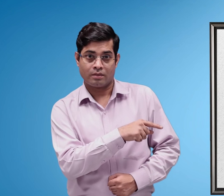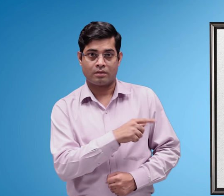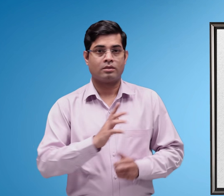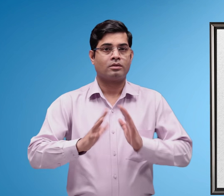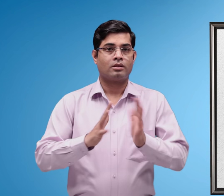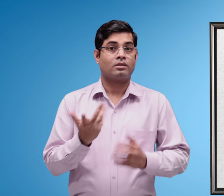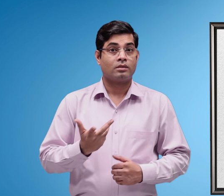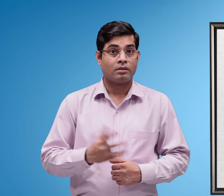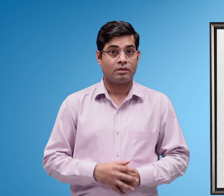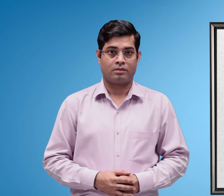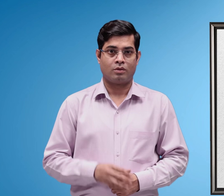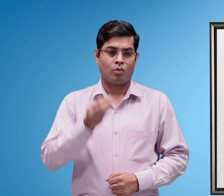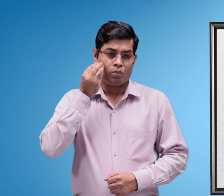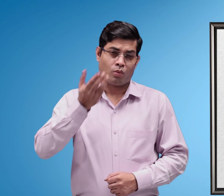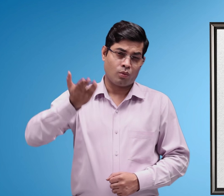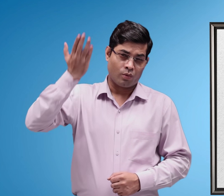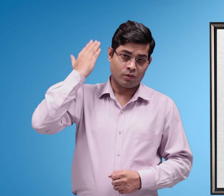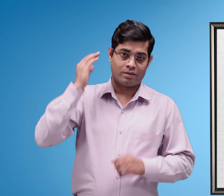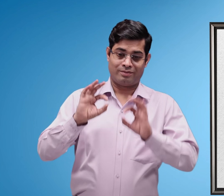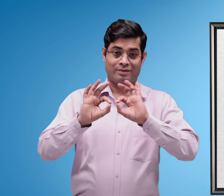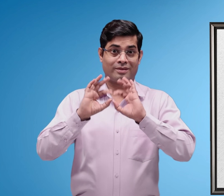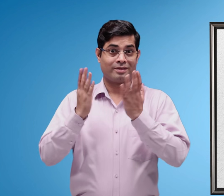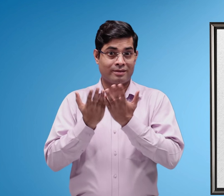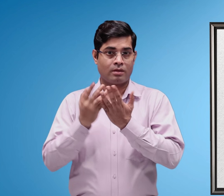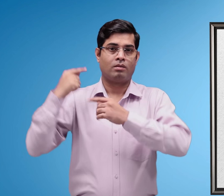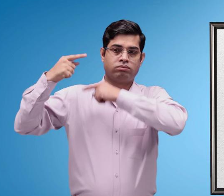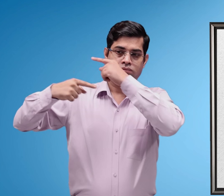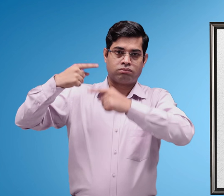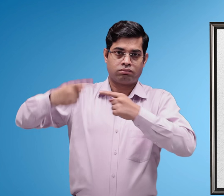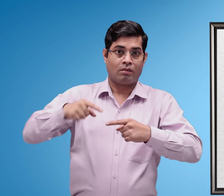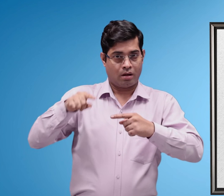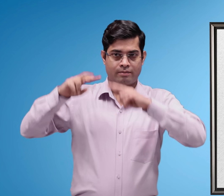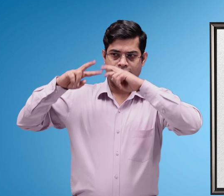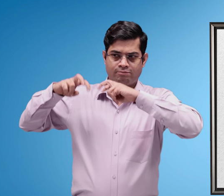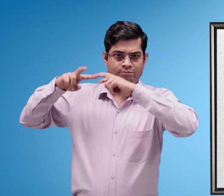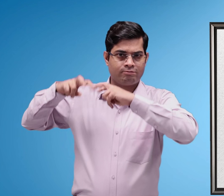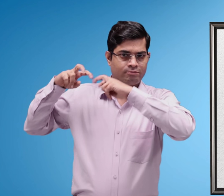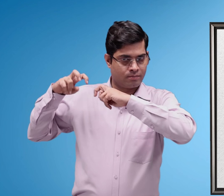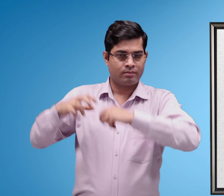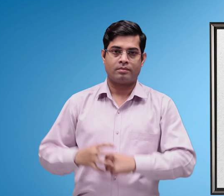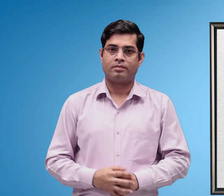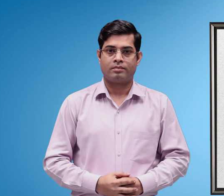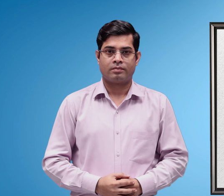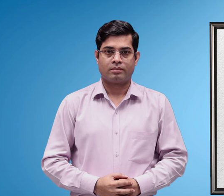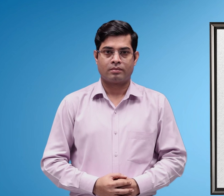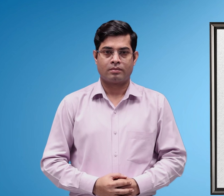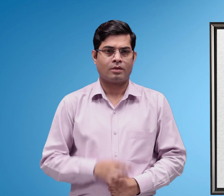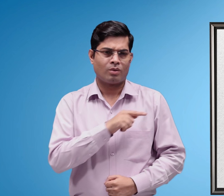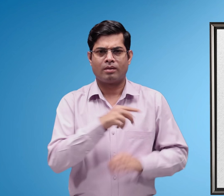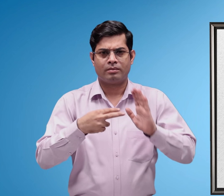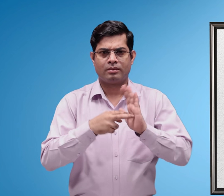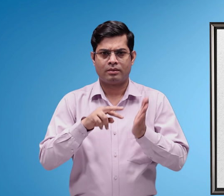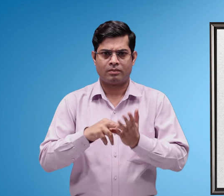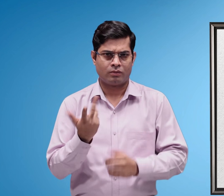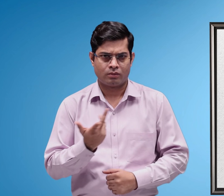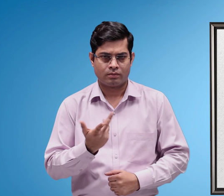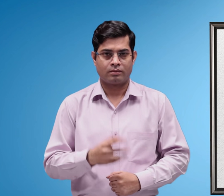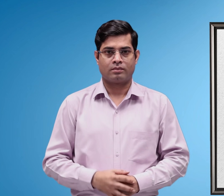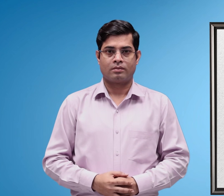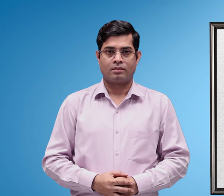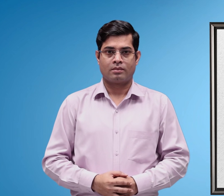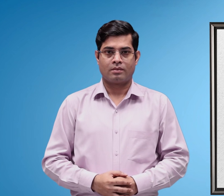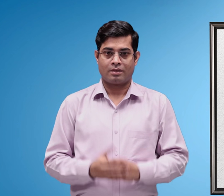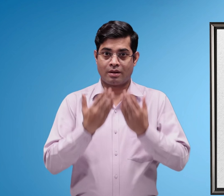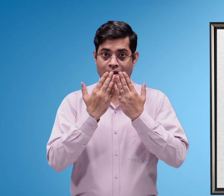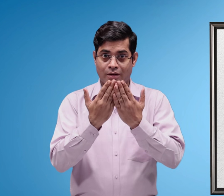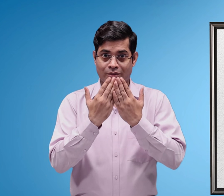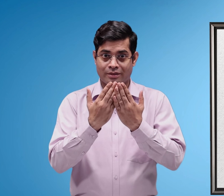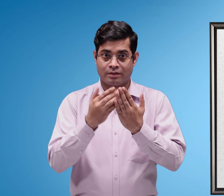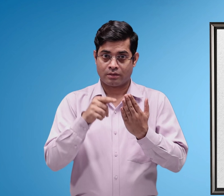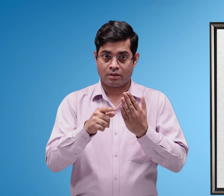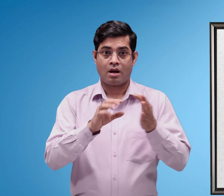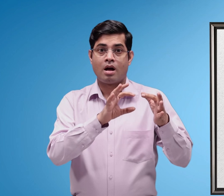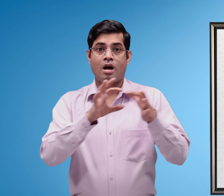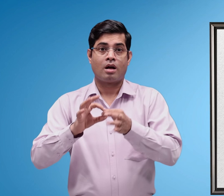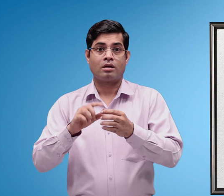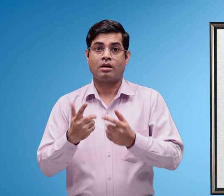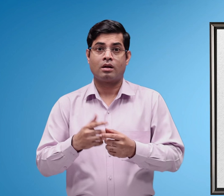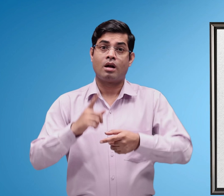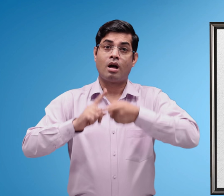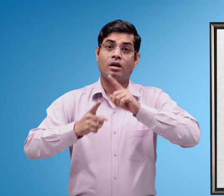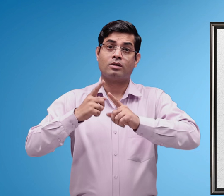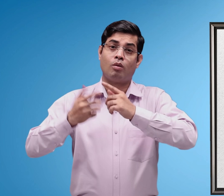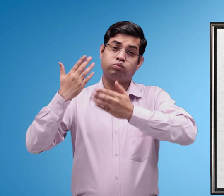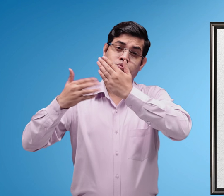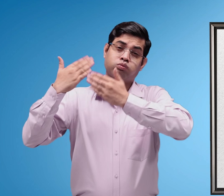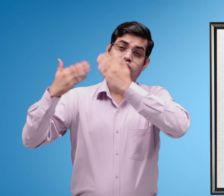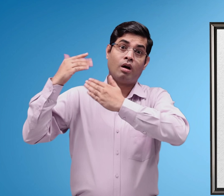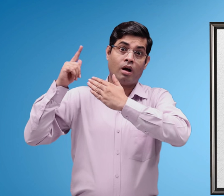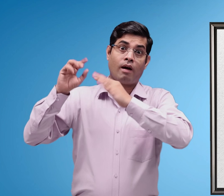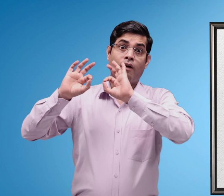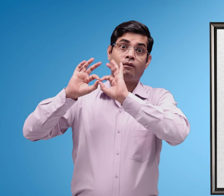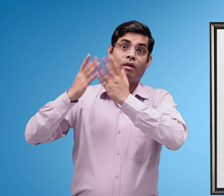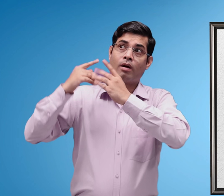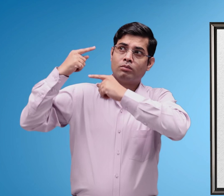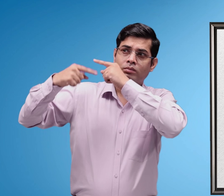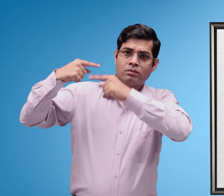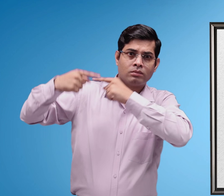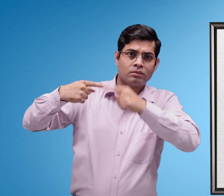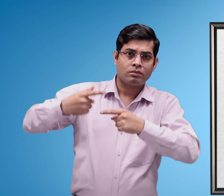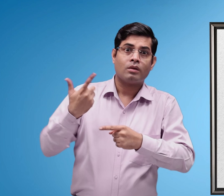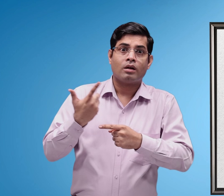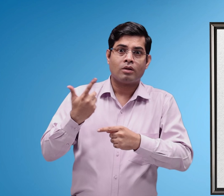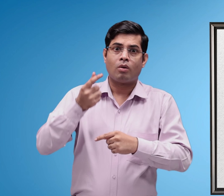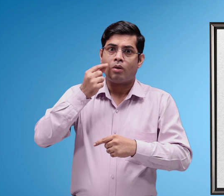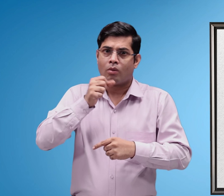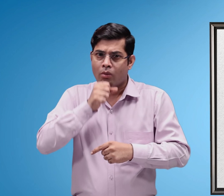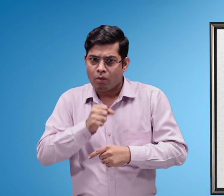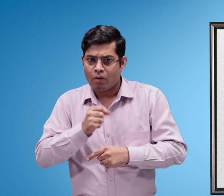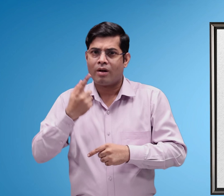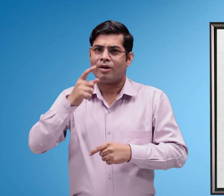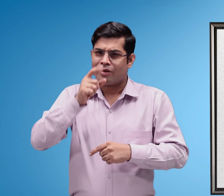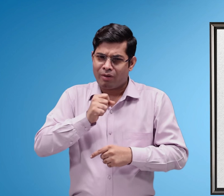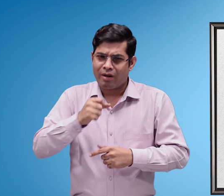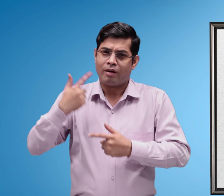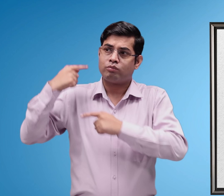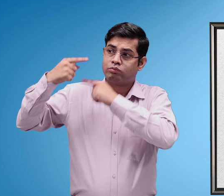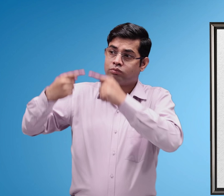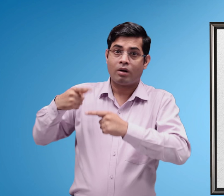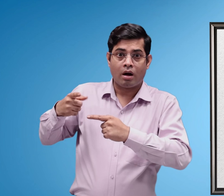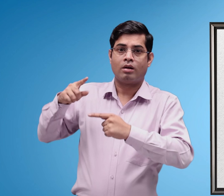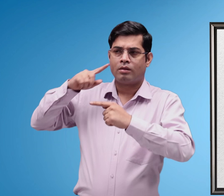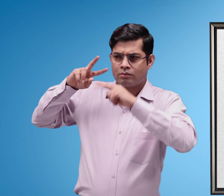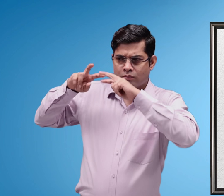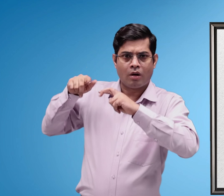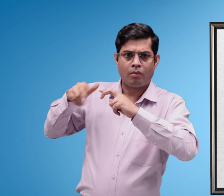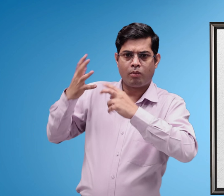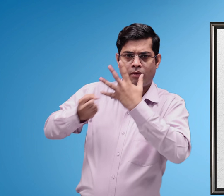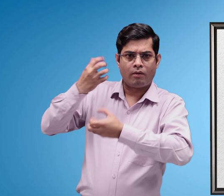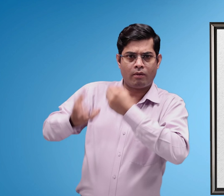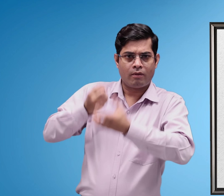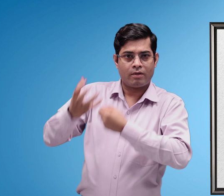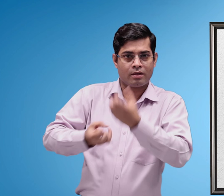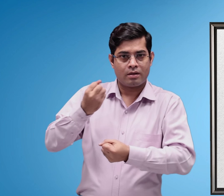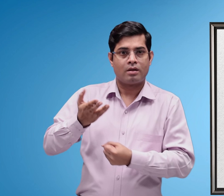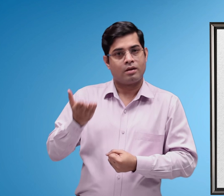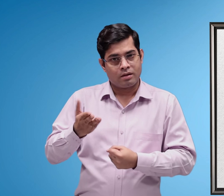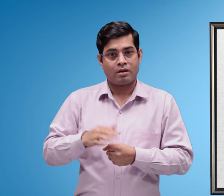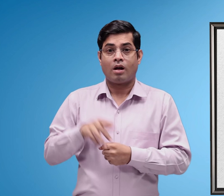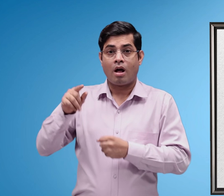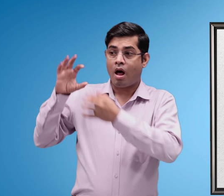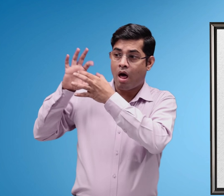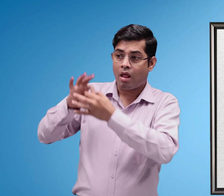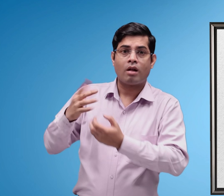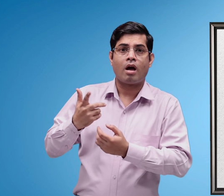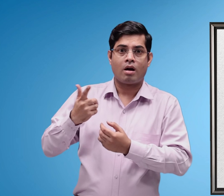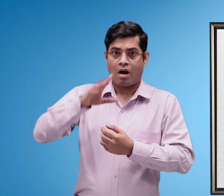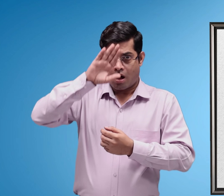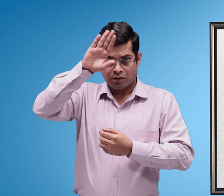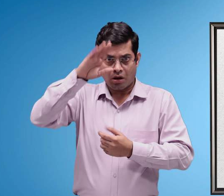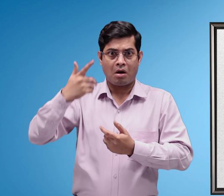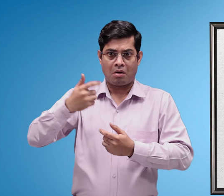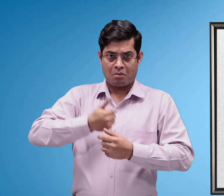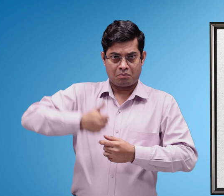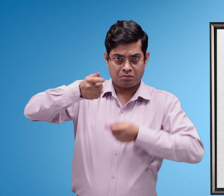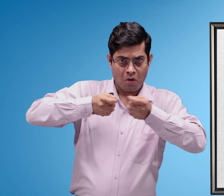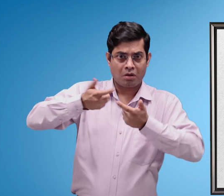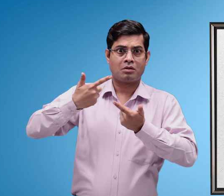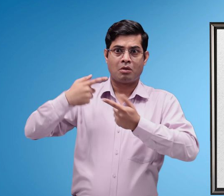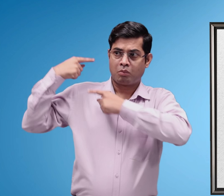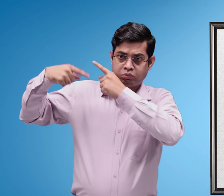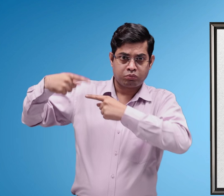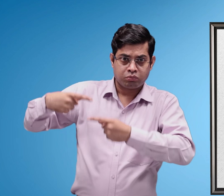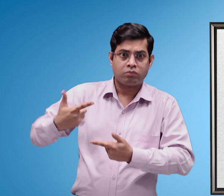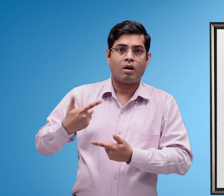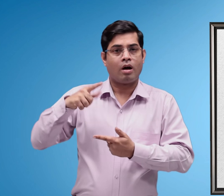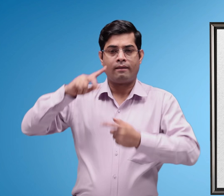genealogy This sign means genealogy. It refers to studying records and histories to find out about the history of a family and the ancestors, especially of ruling families.